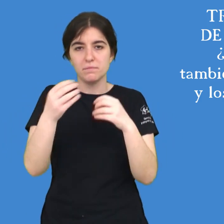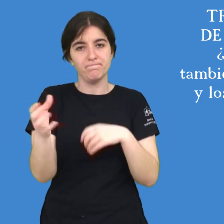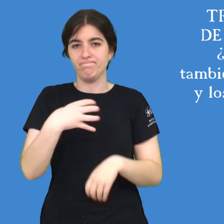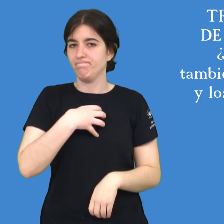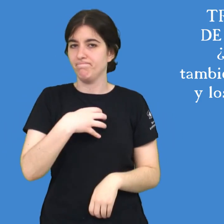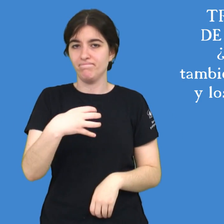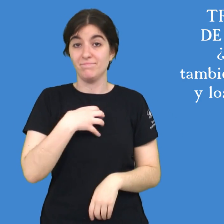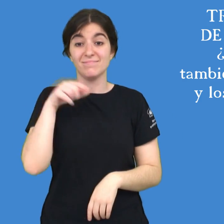poder